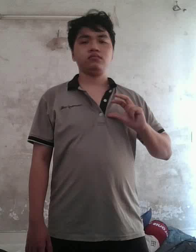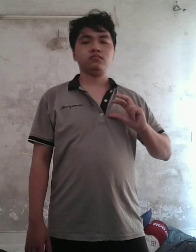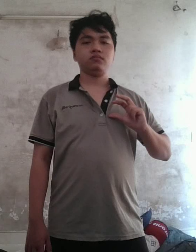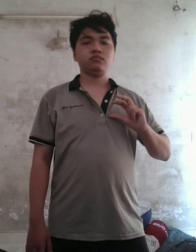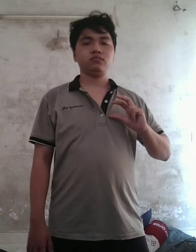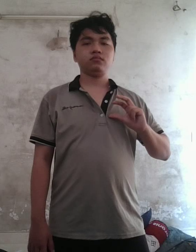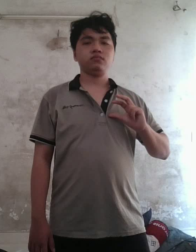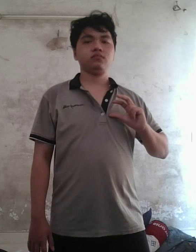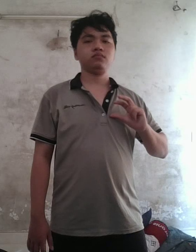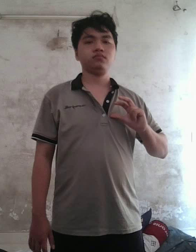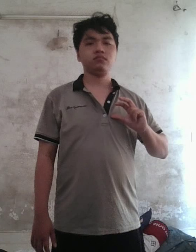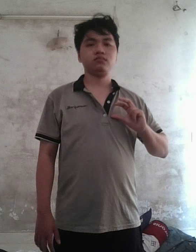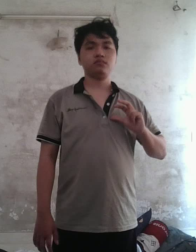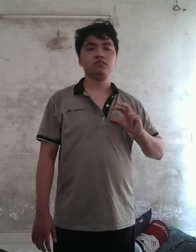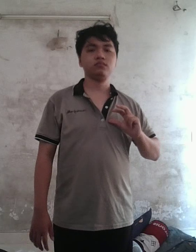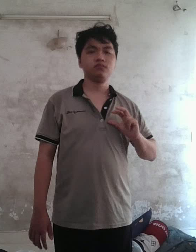giau co